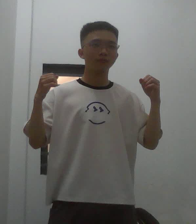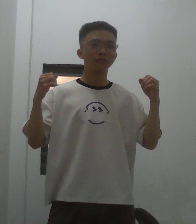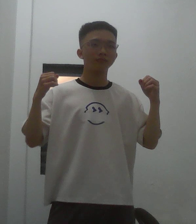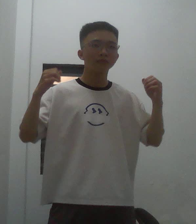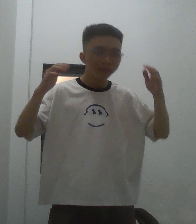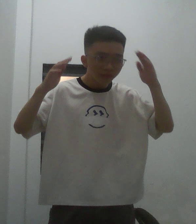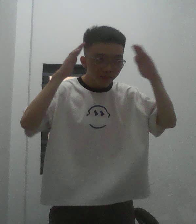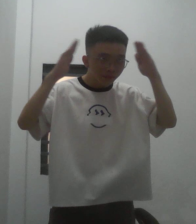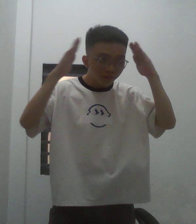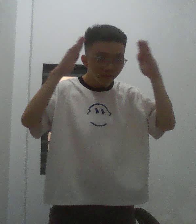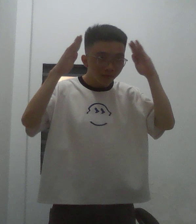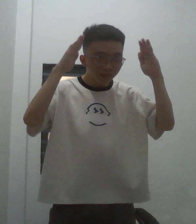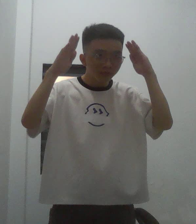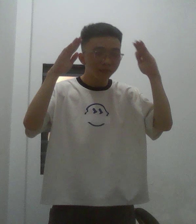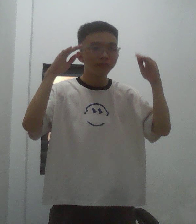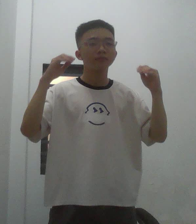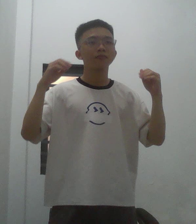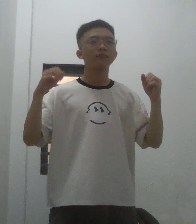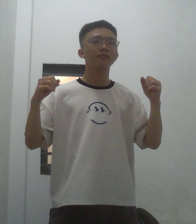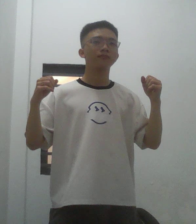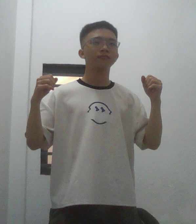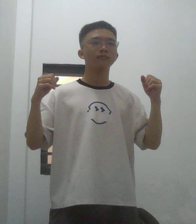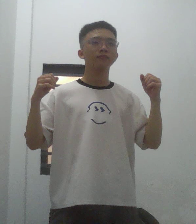xin chao